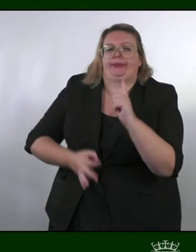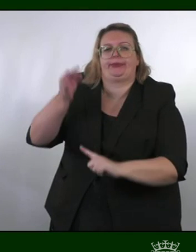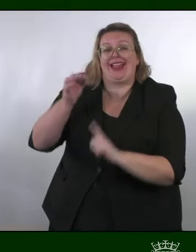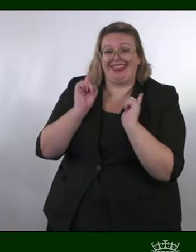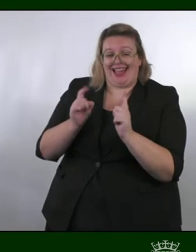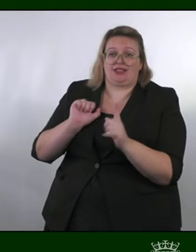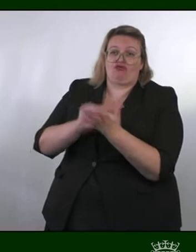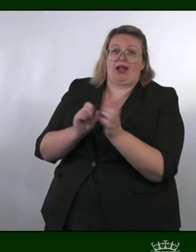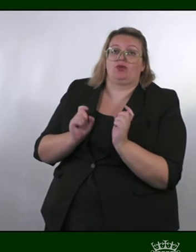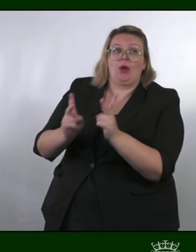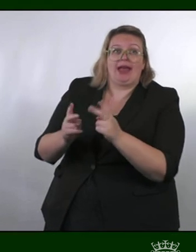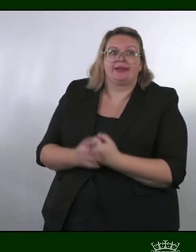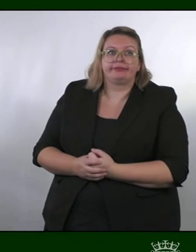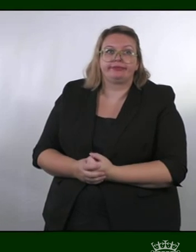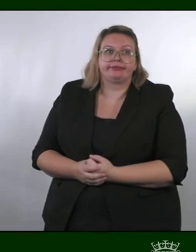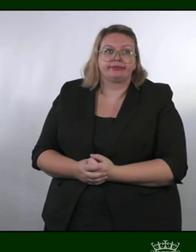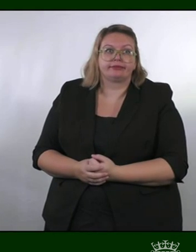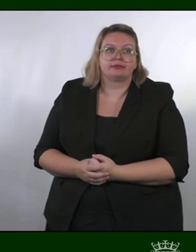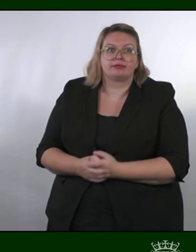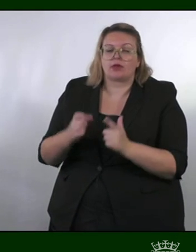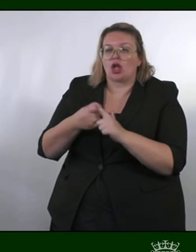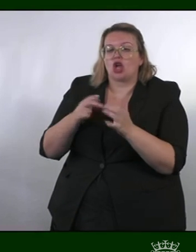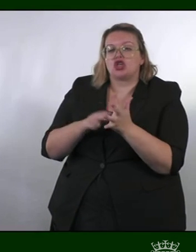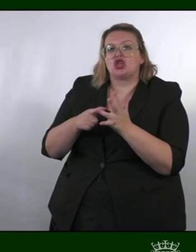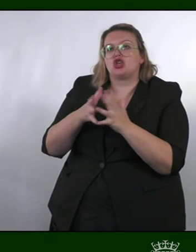That is the right approach for the country.